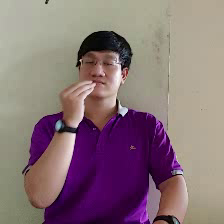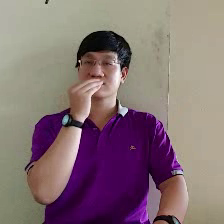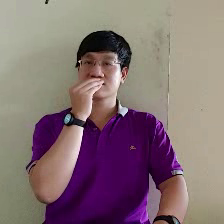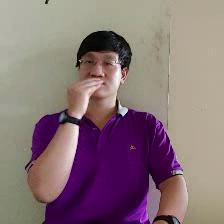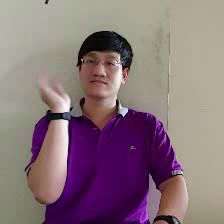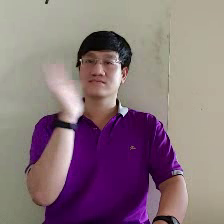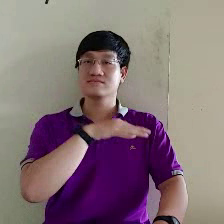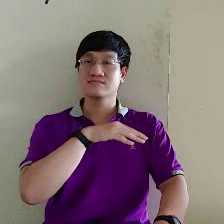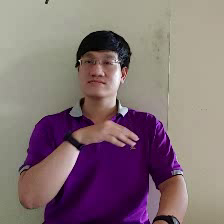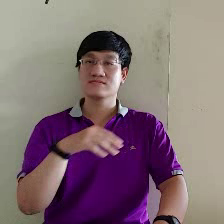Nói xấu